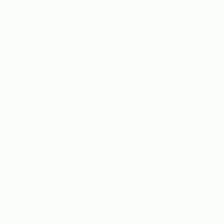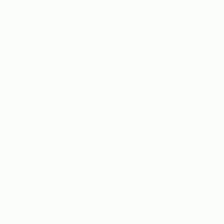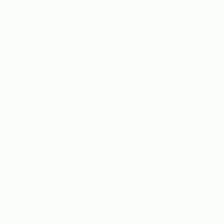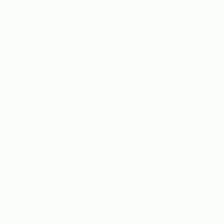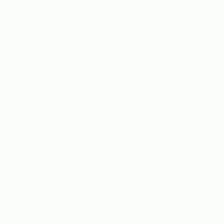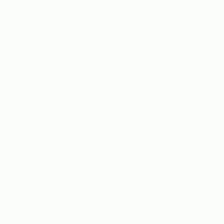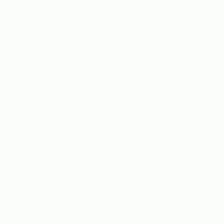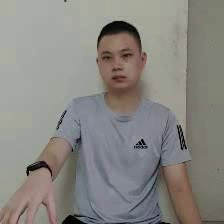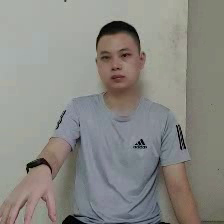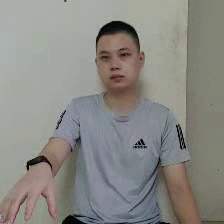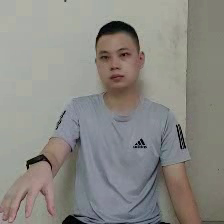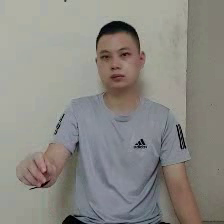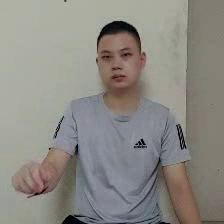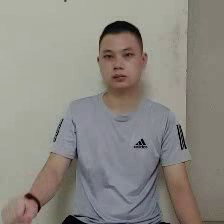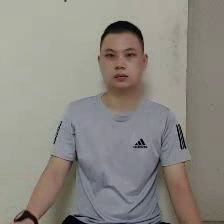Áp dụng